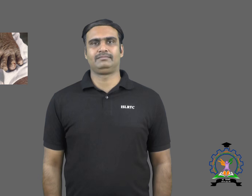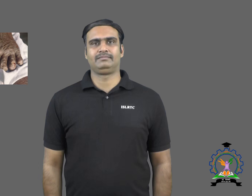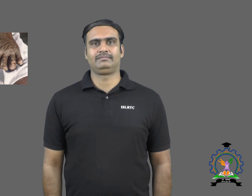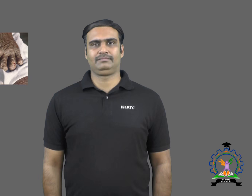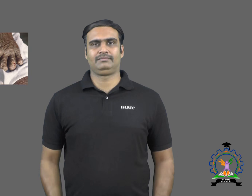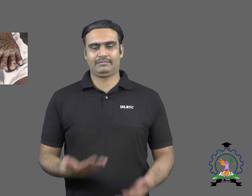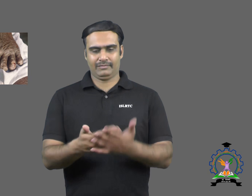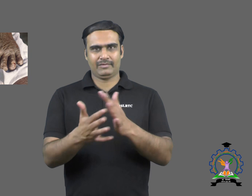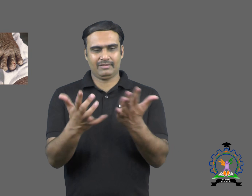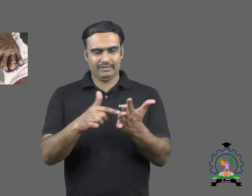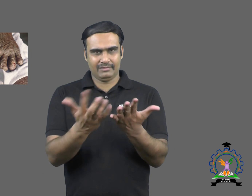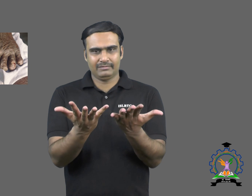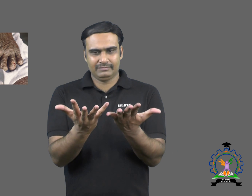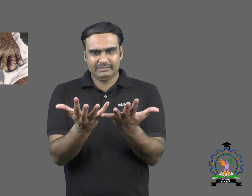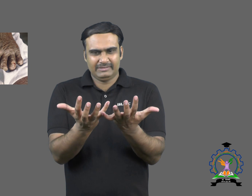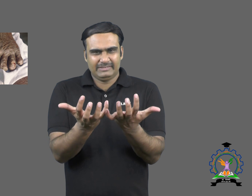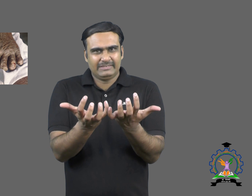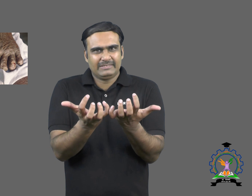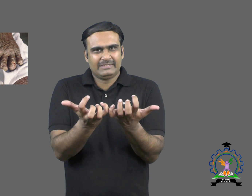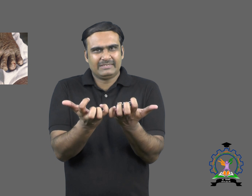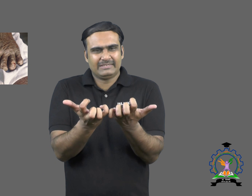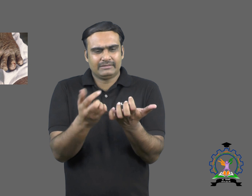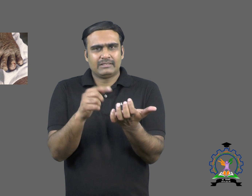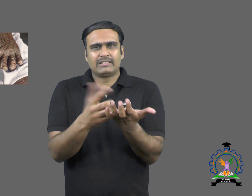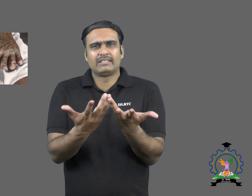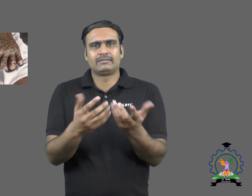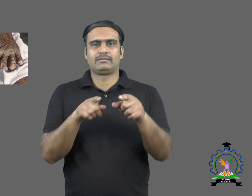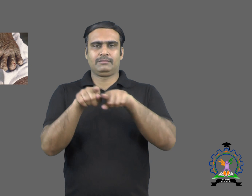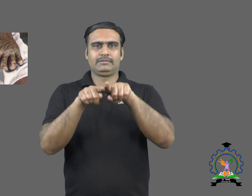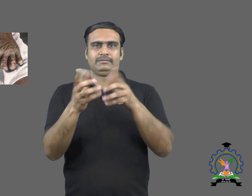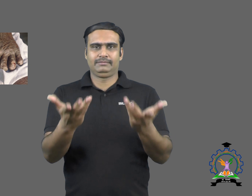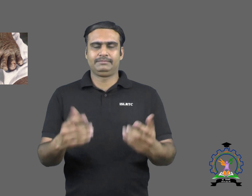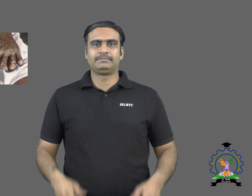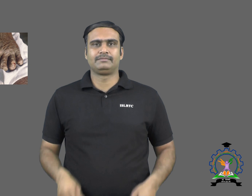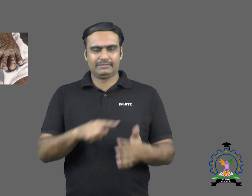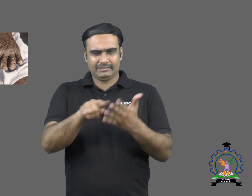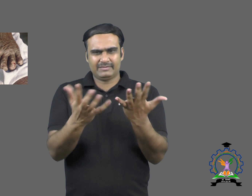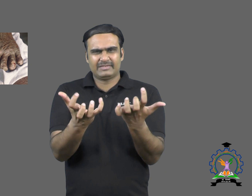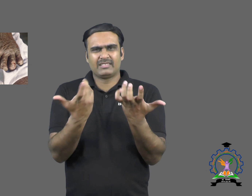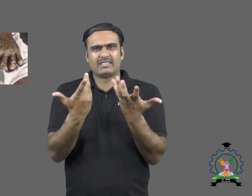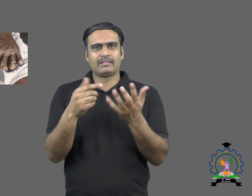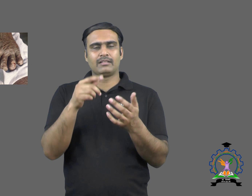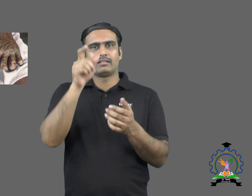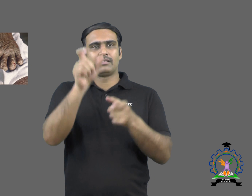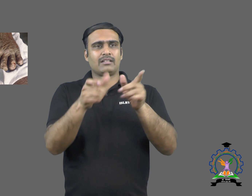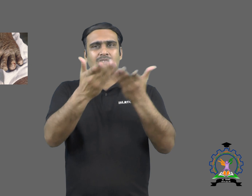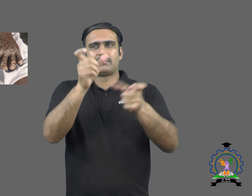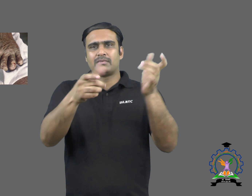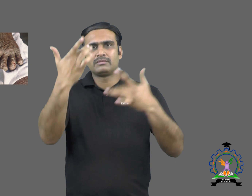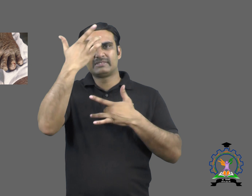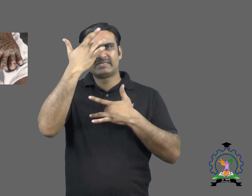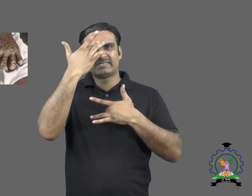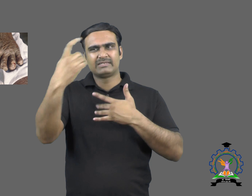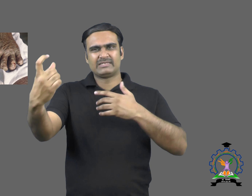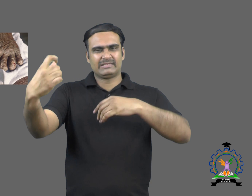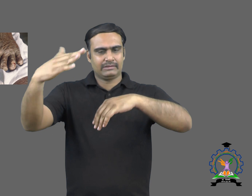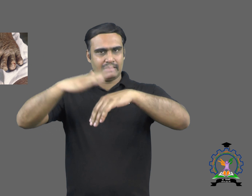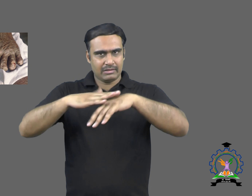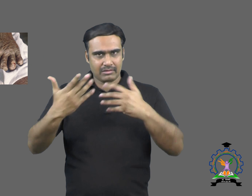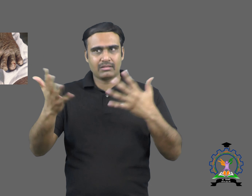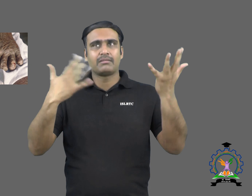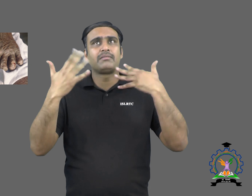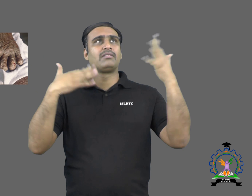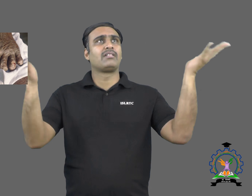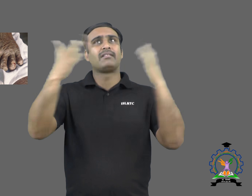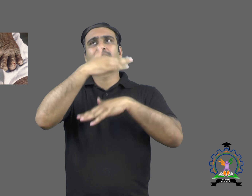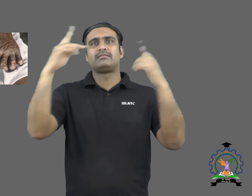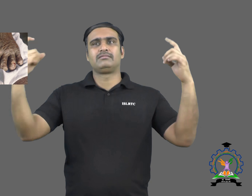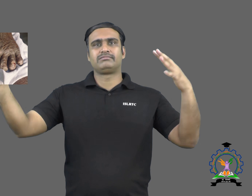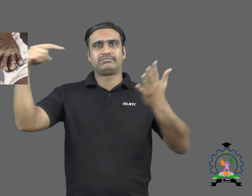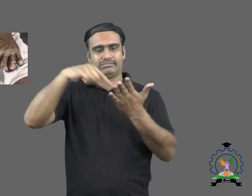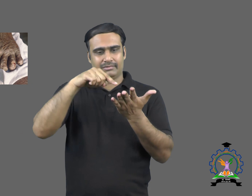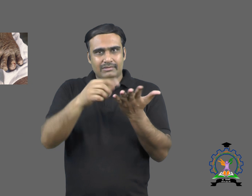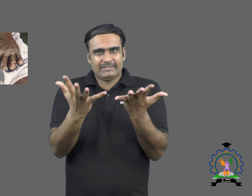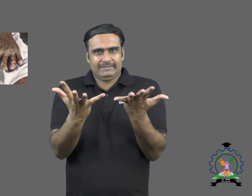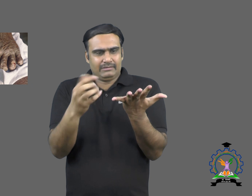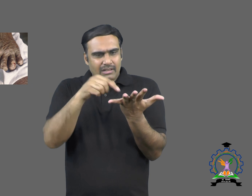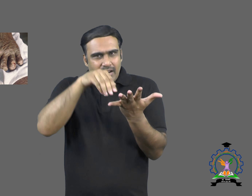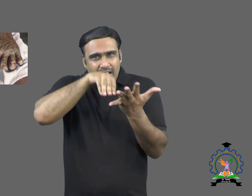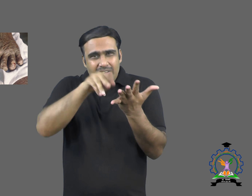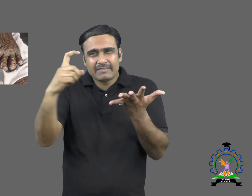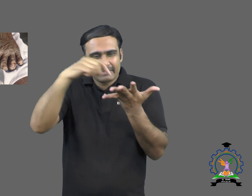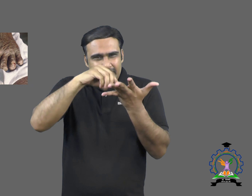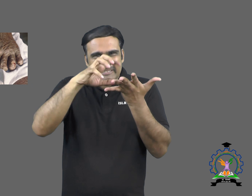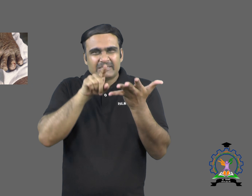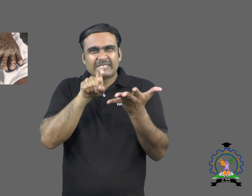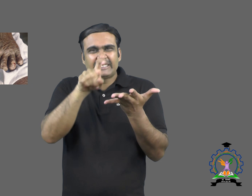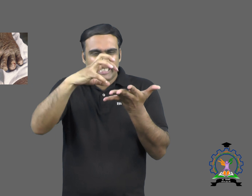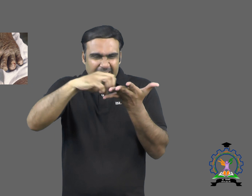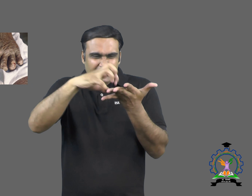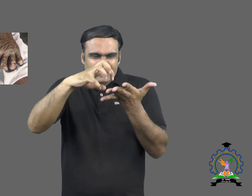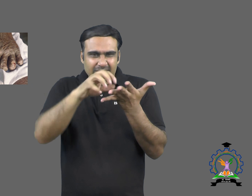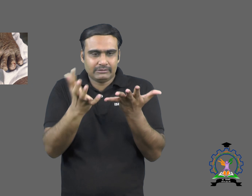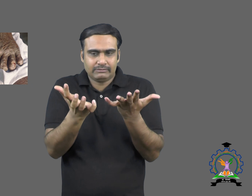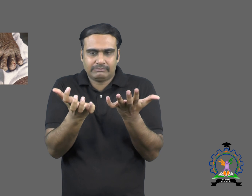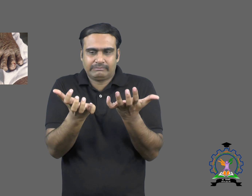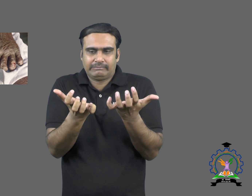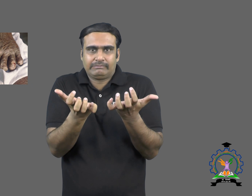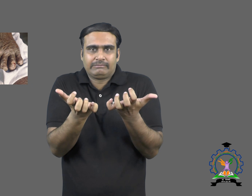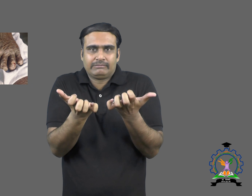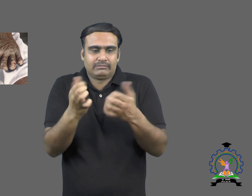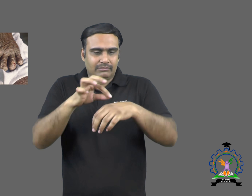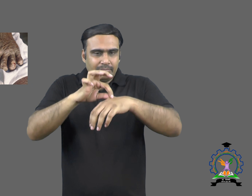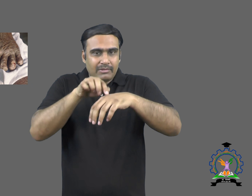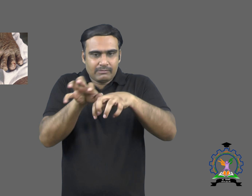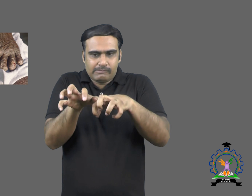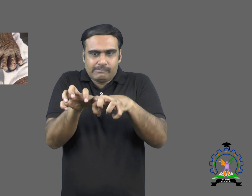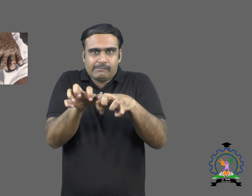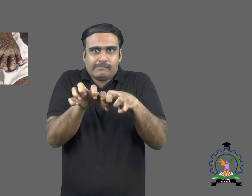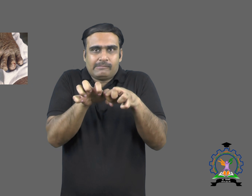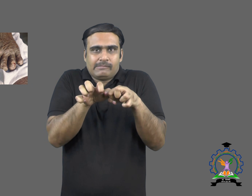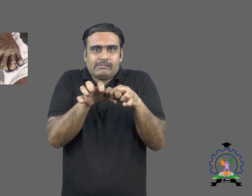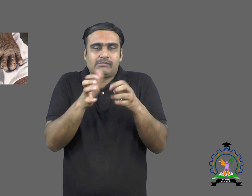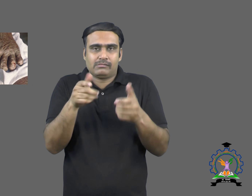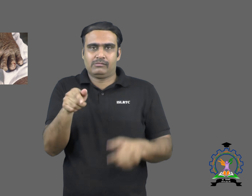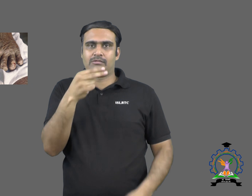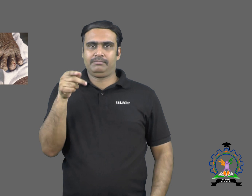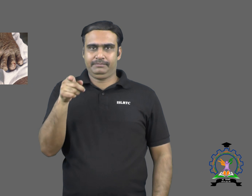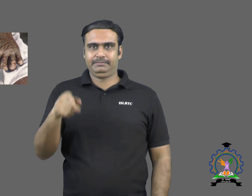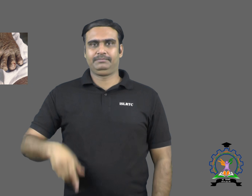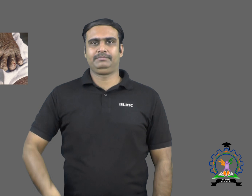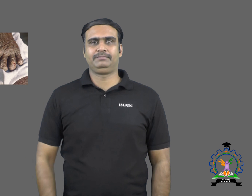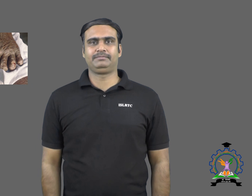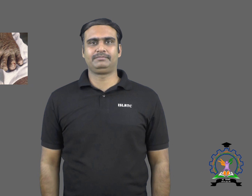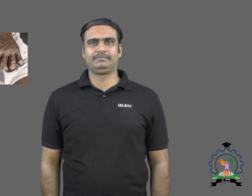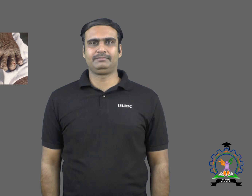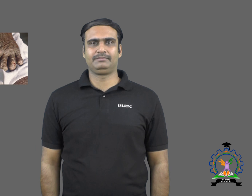Leprosy